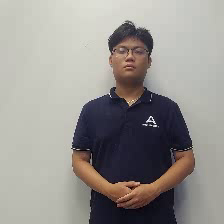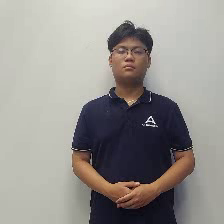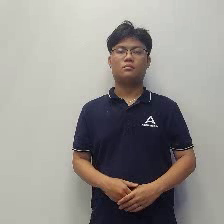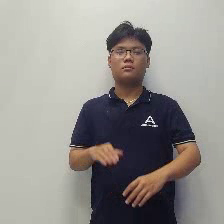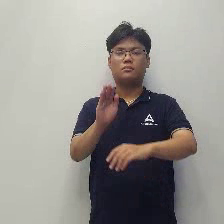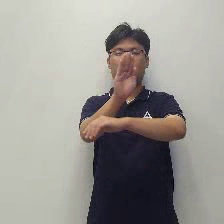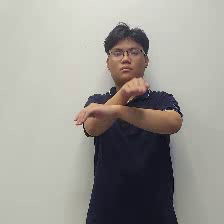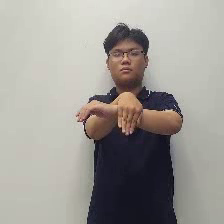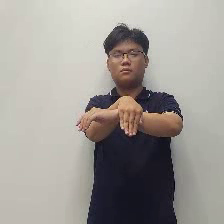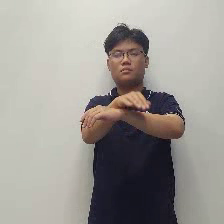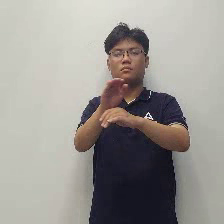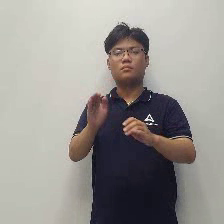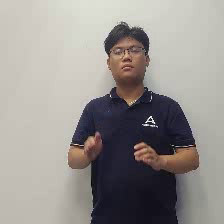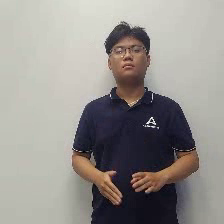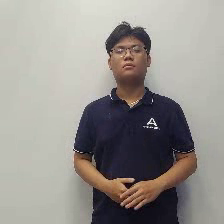Chiều